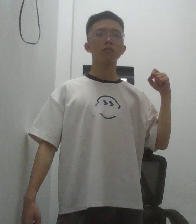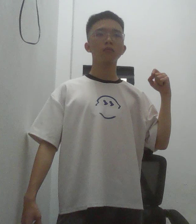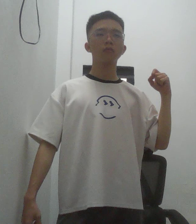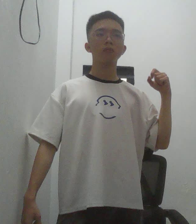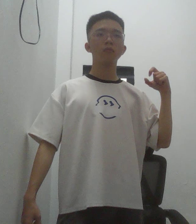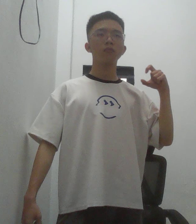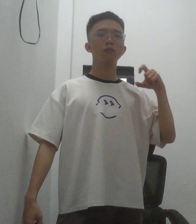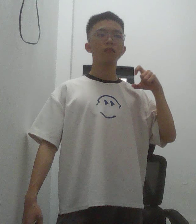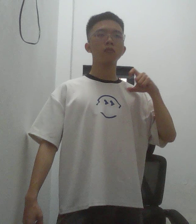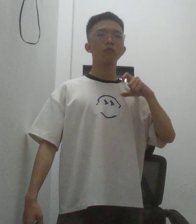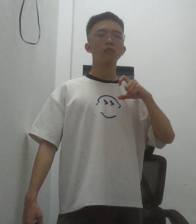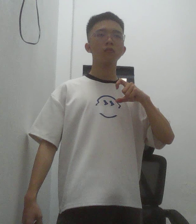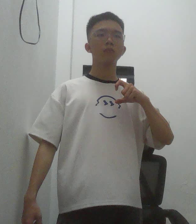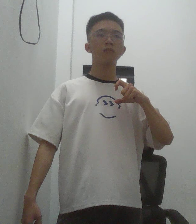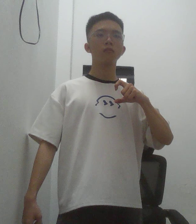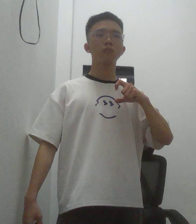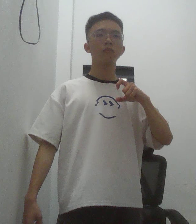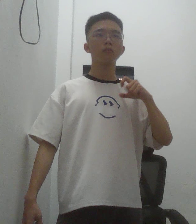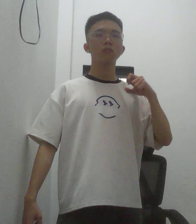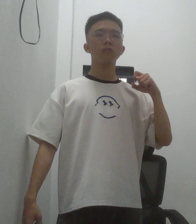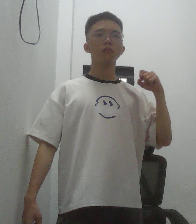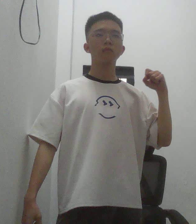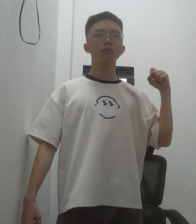giau co